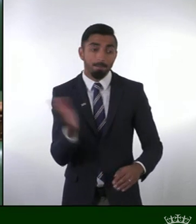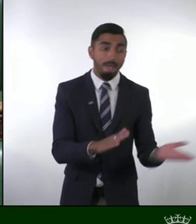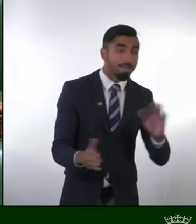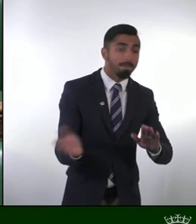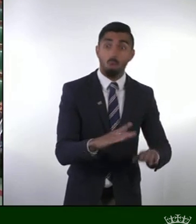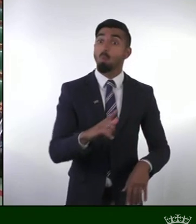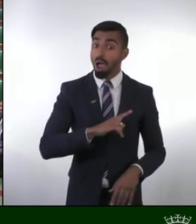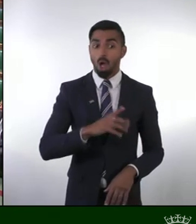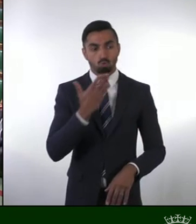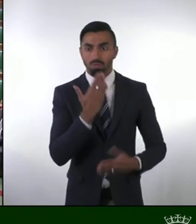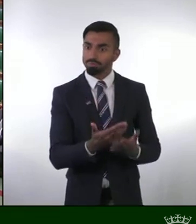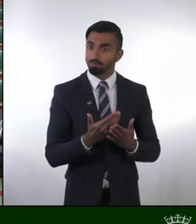Will he now say that?